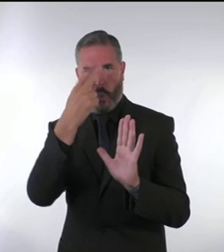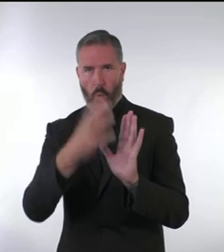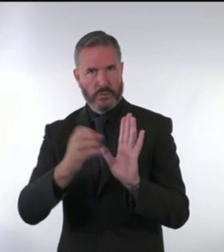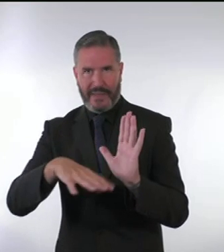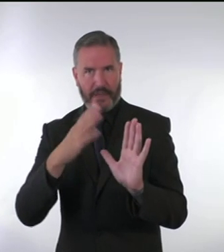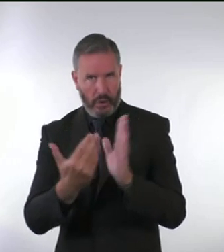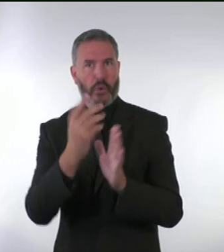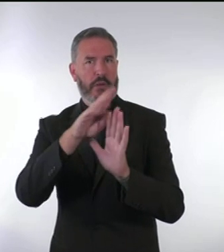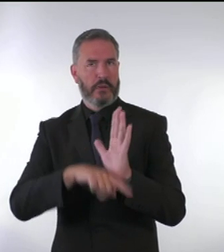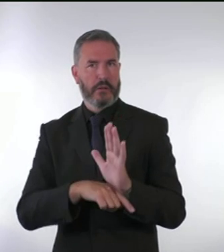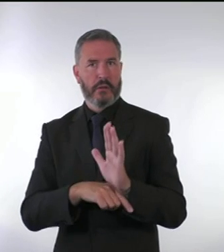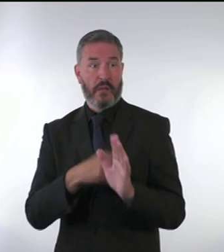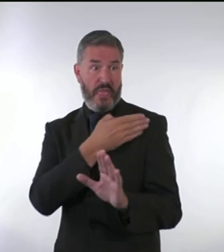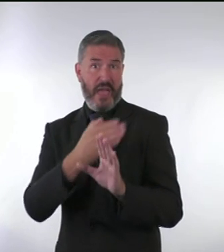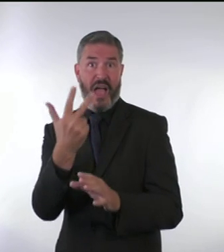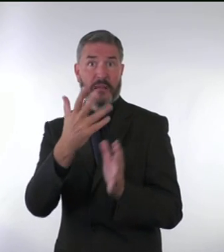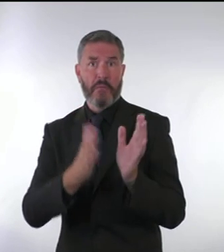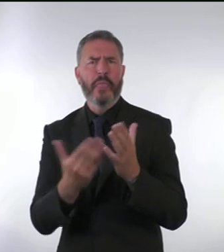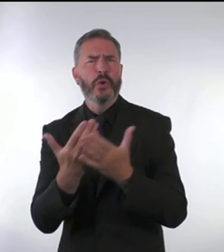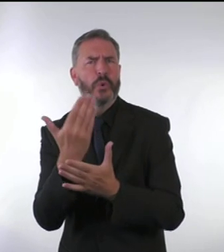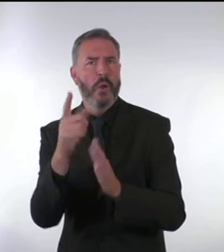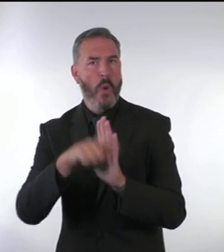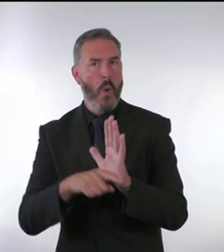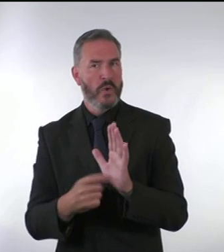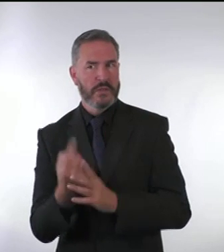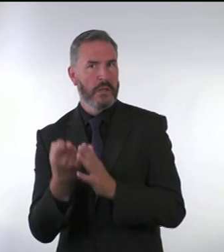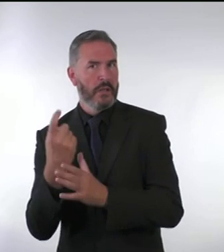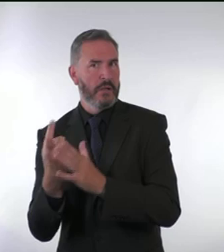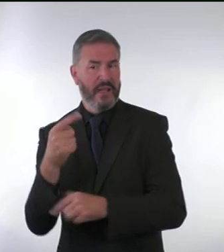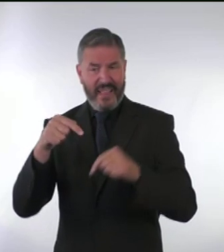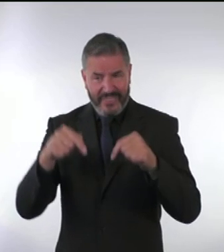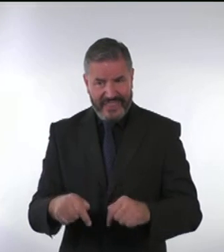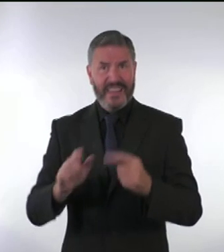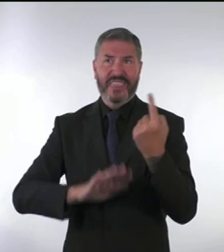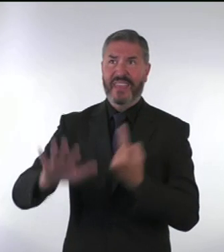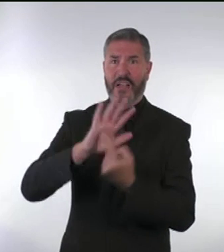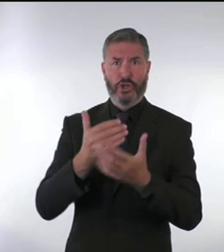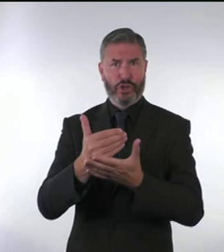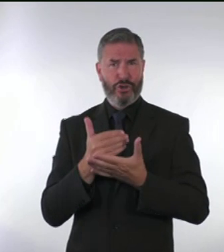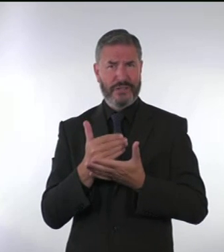Other legislation has been introduced in that 18-month period. This is about national security.